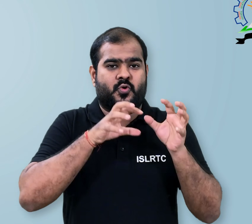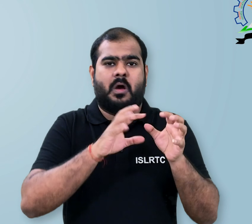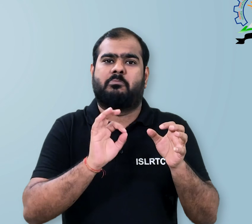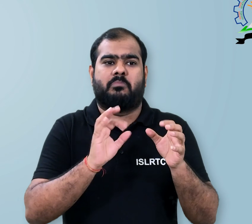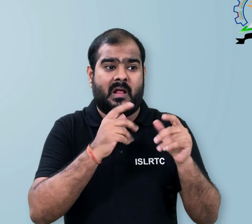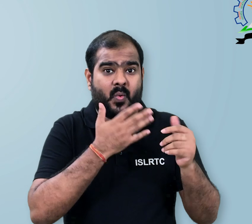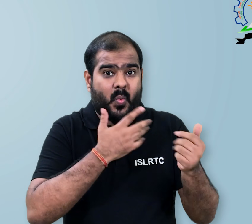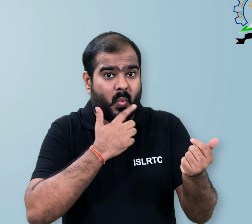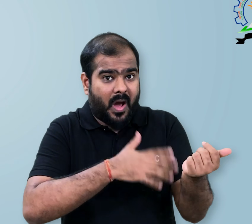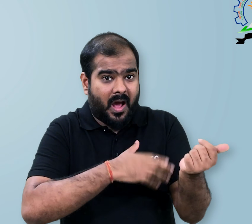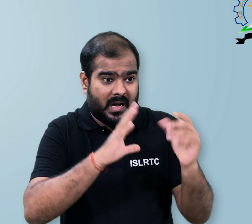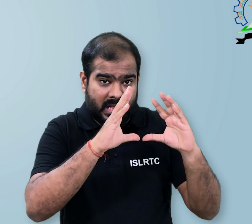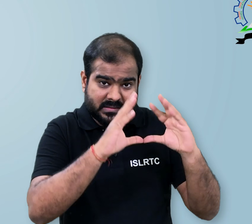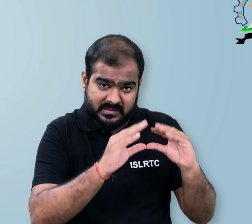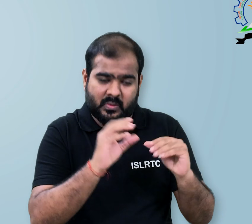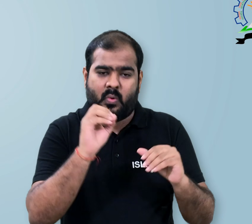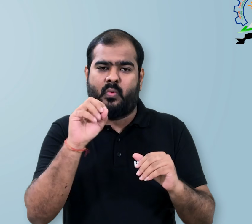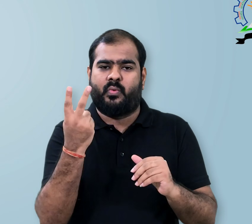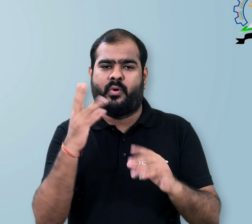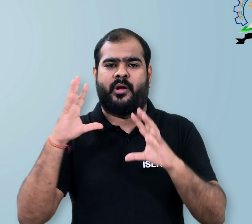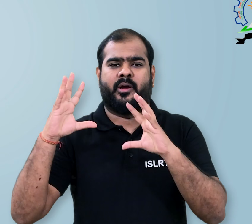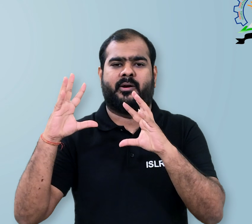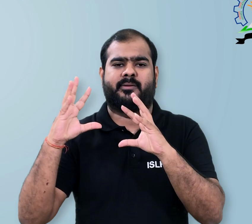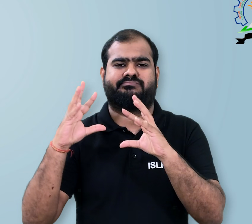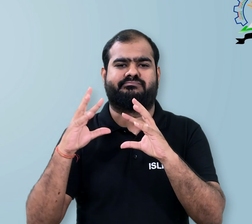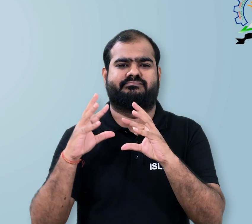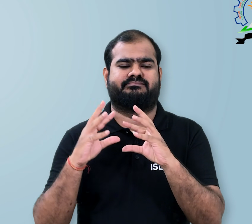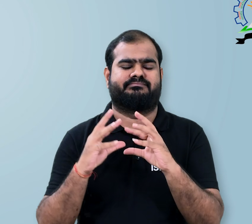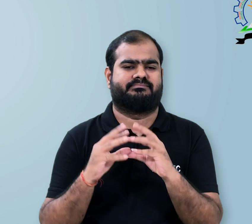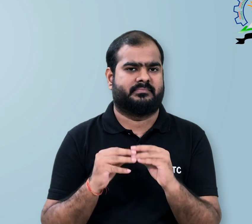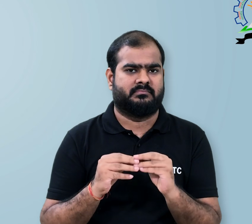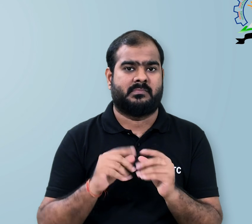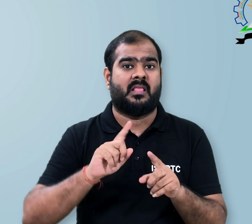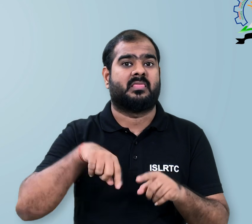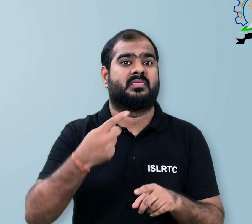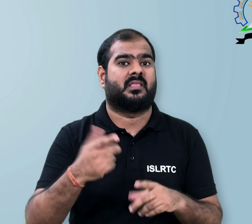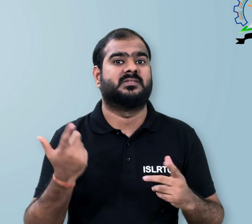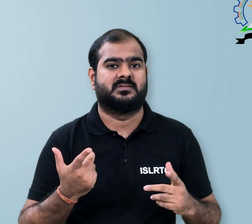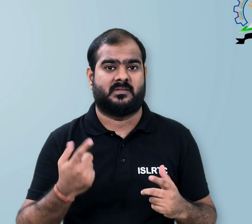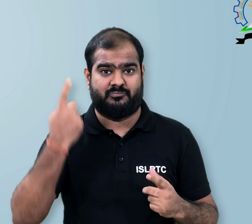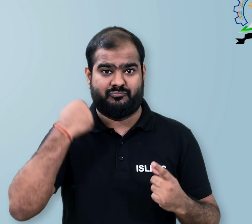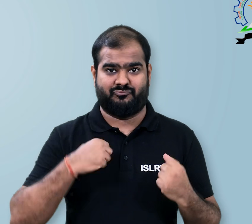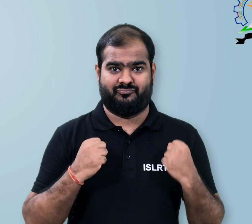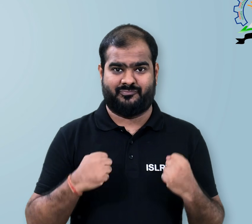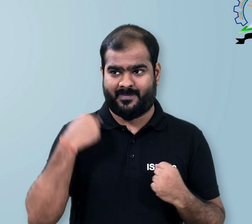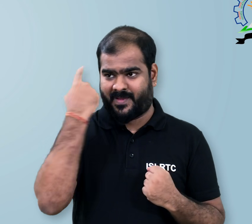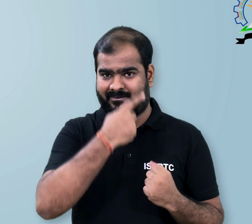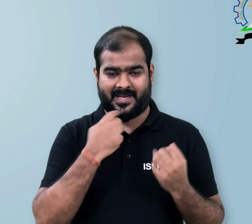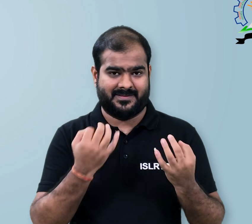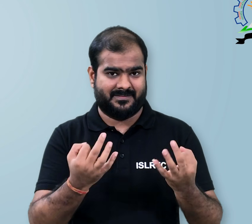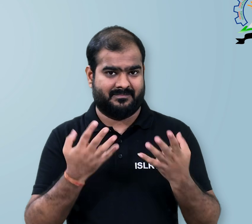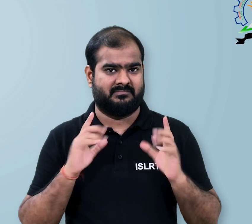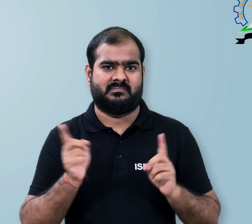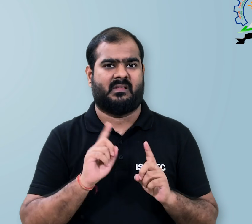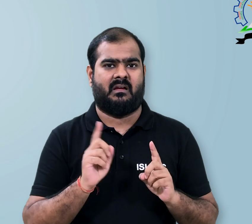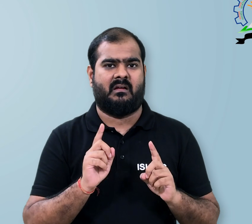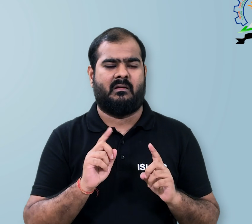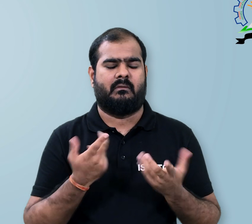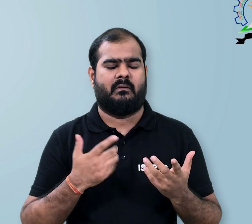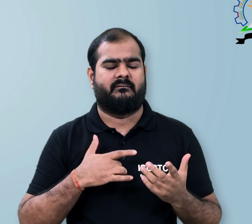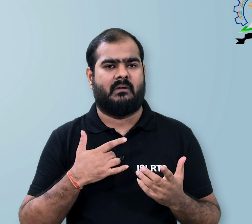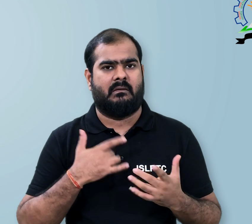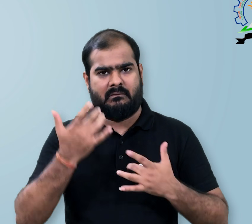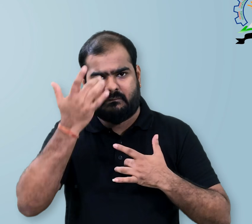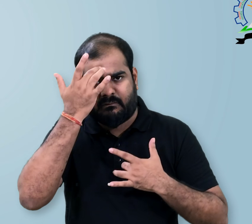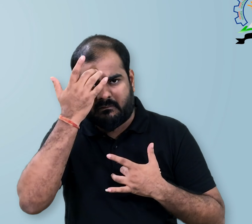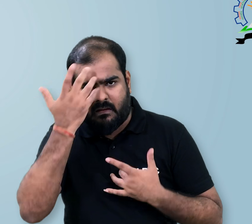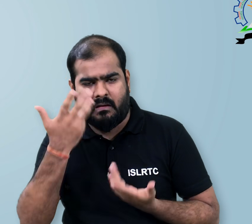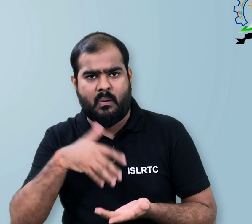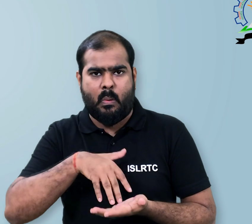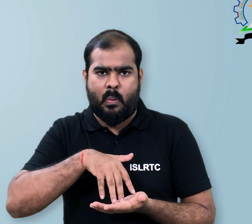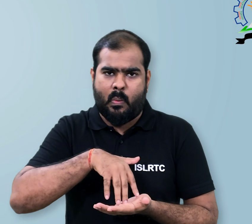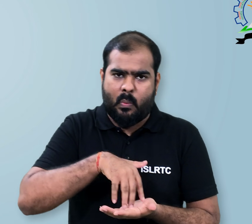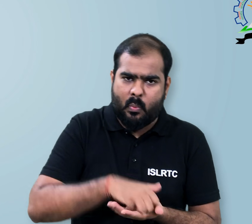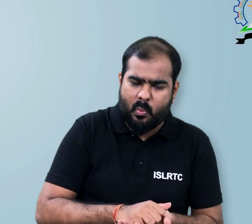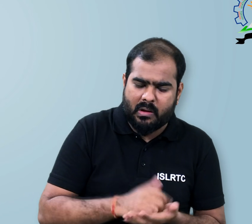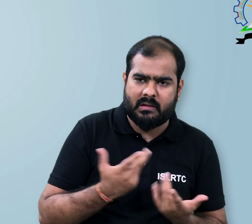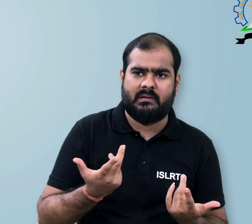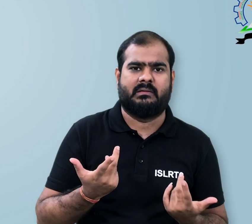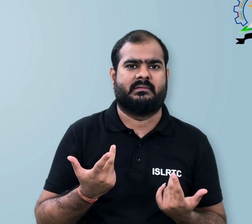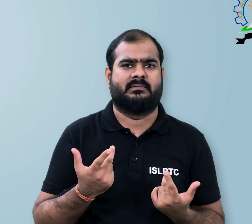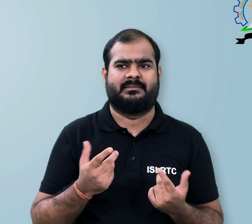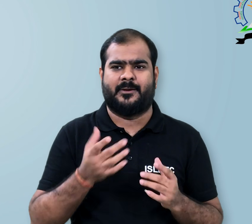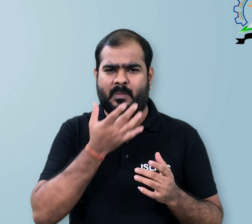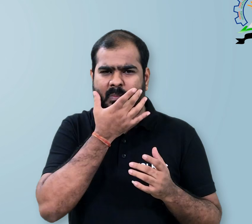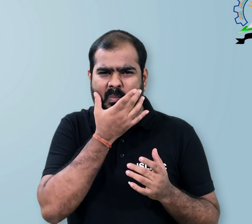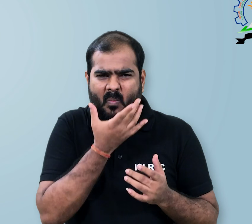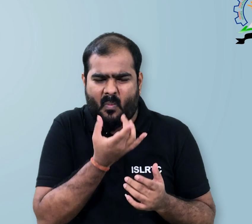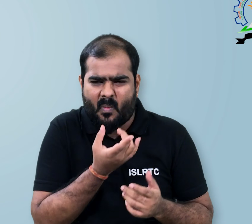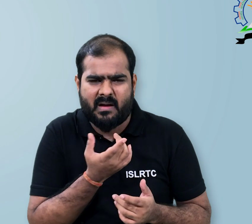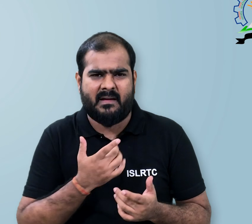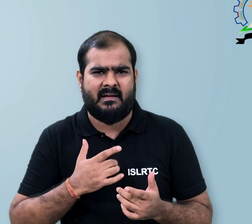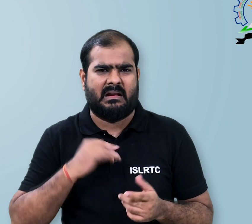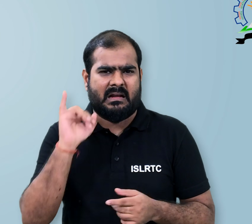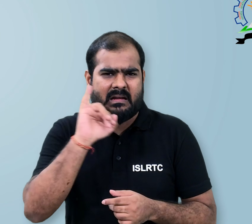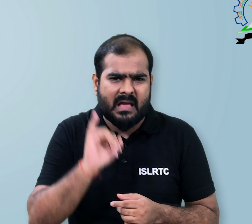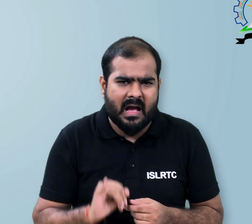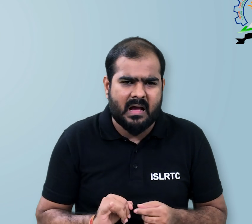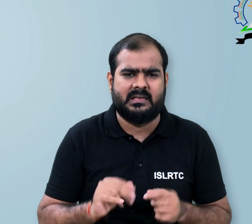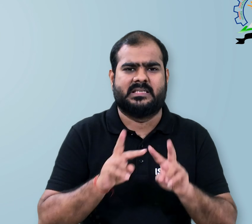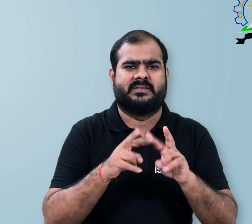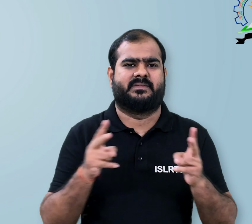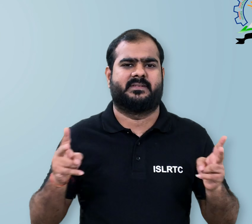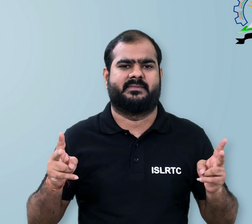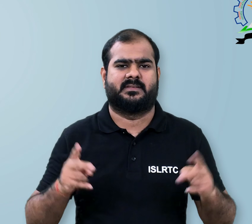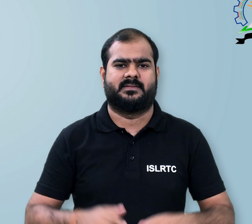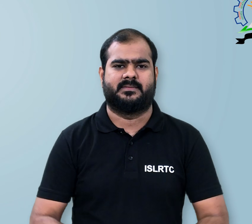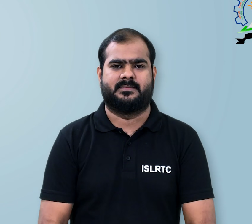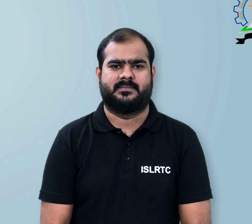This results in reduced oxygen-carrying capacity in the blood and can lead to symptoms such as fatigue and weakness.